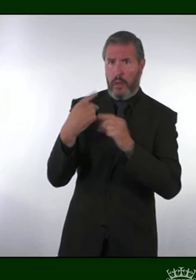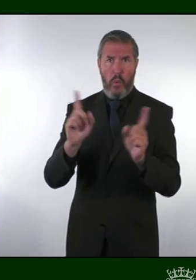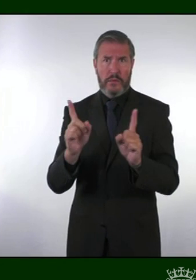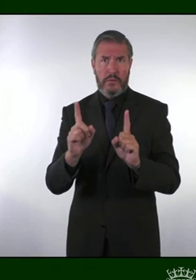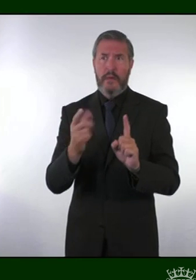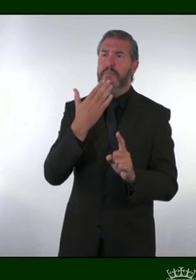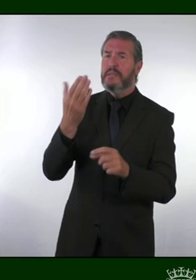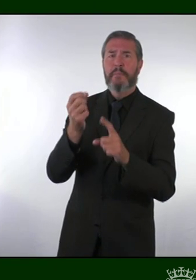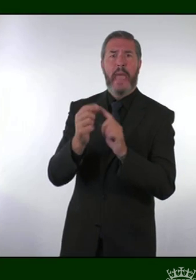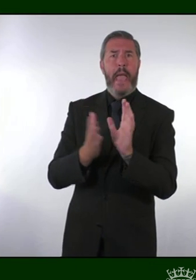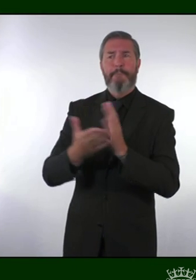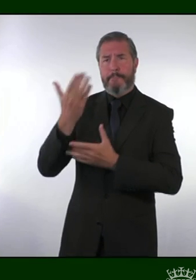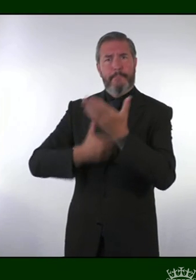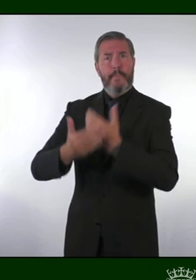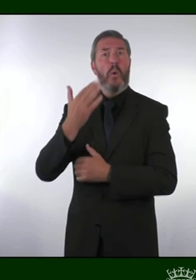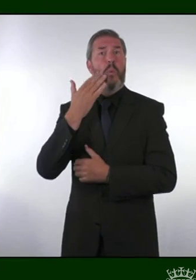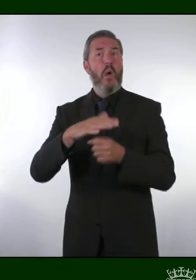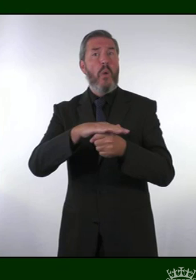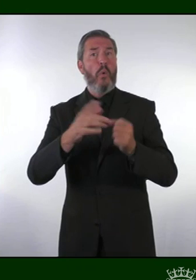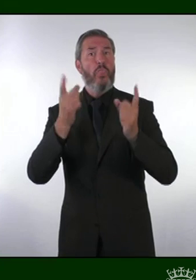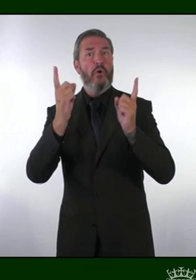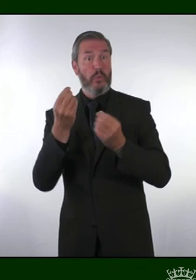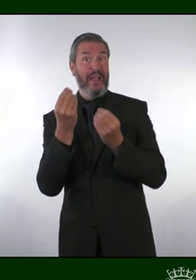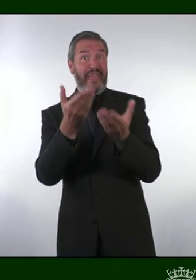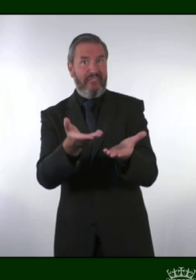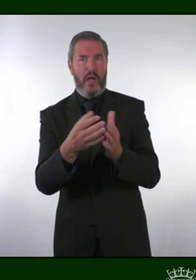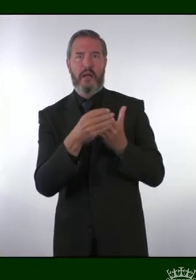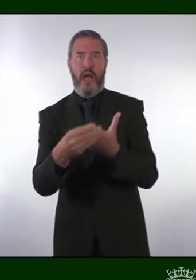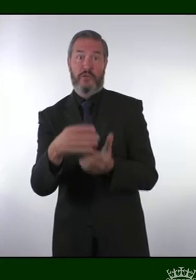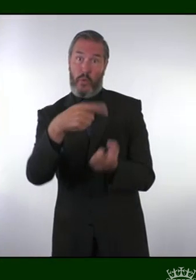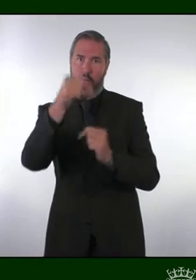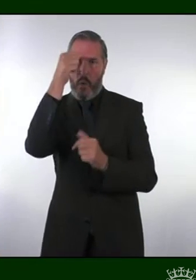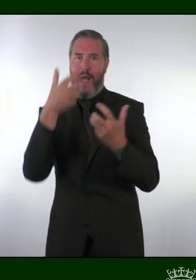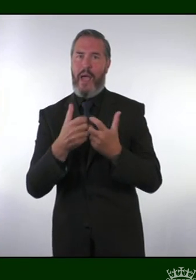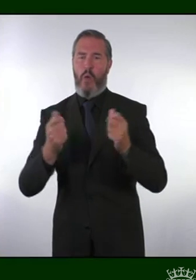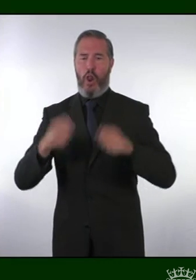Can the Prime Minister tell us when local authorities will get the guidance that they need?